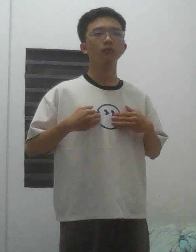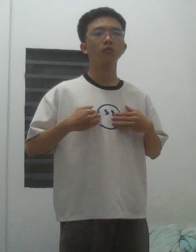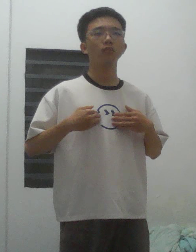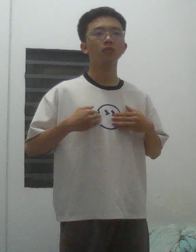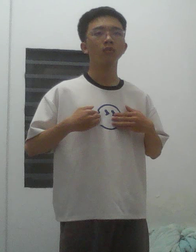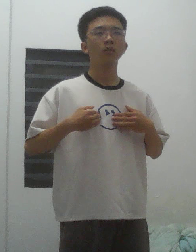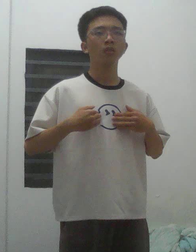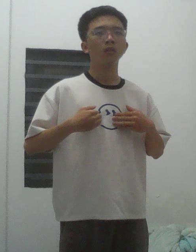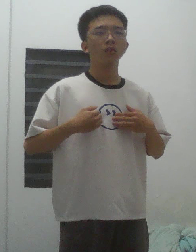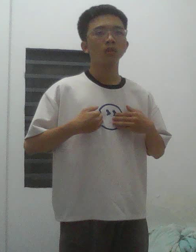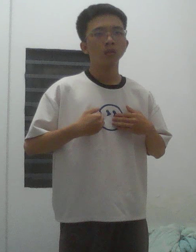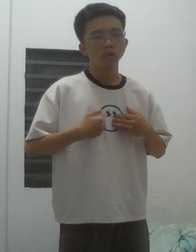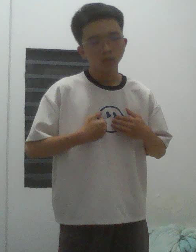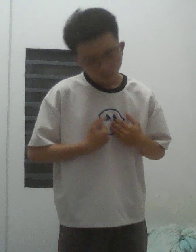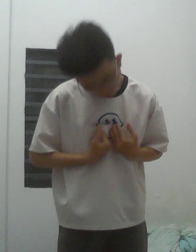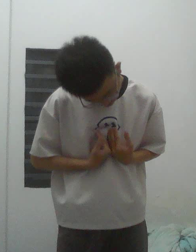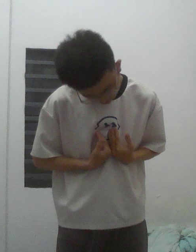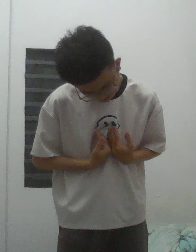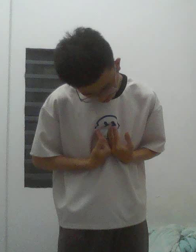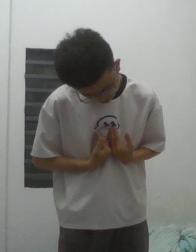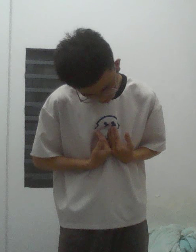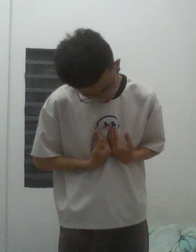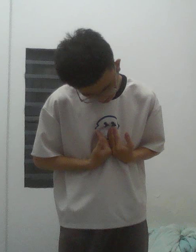met